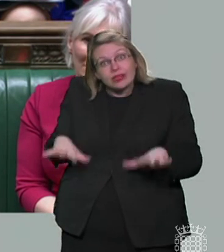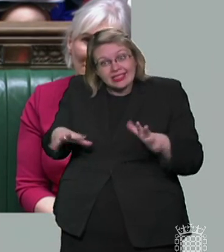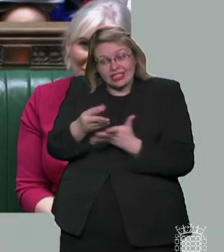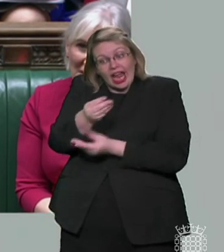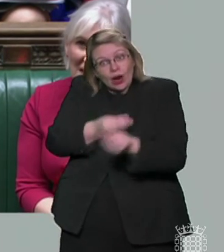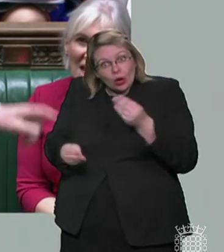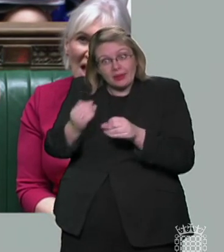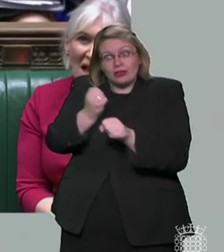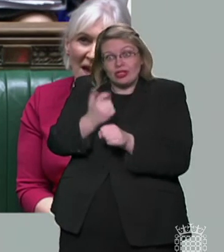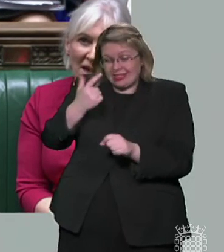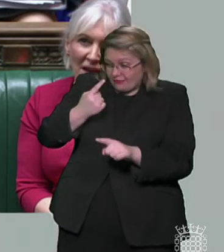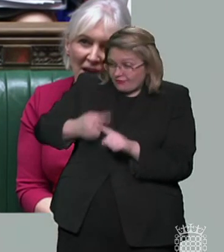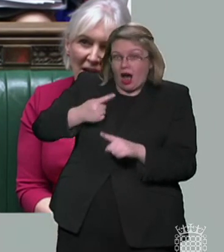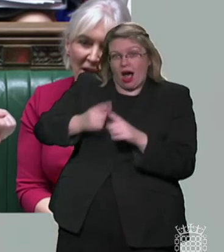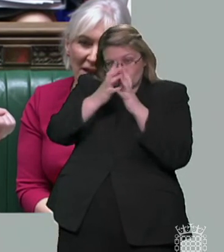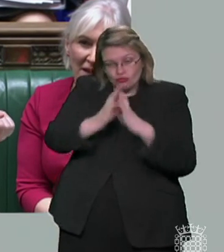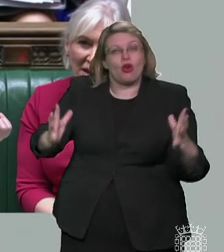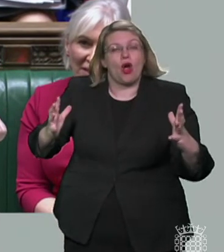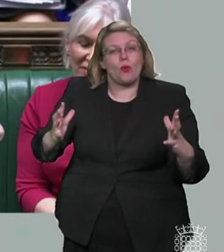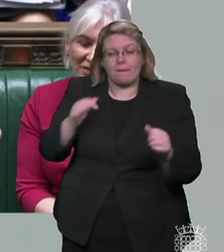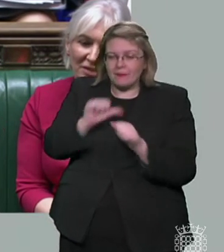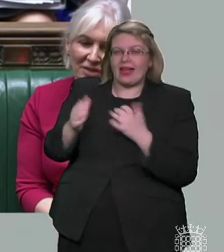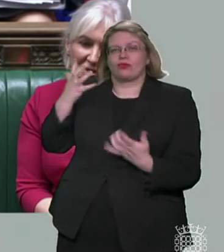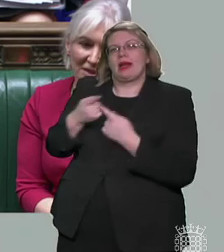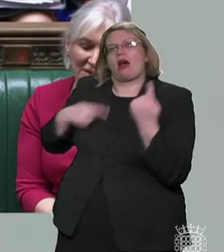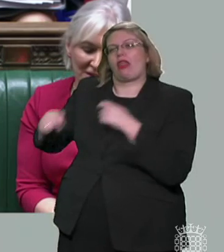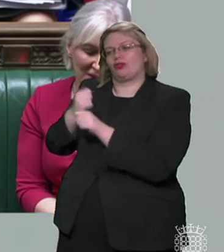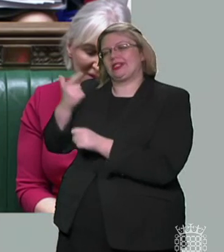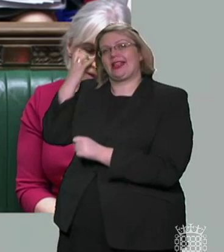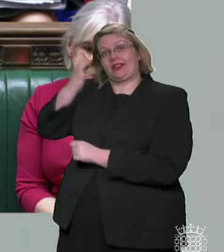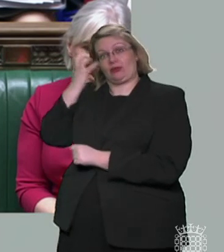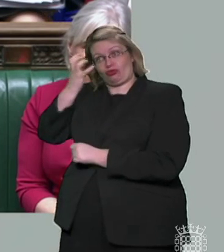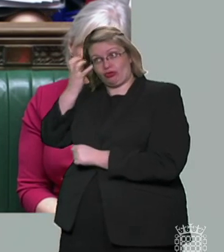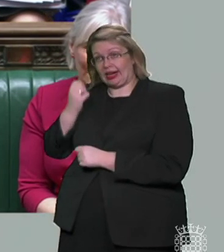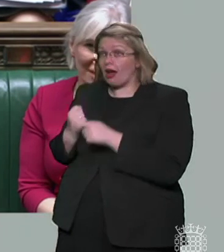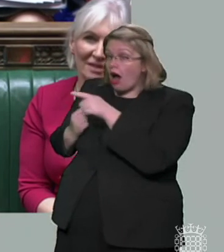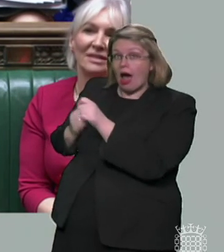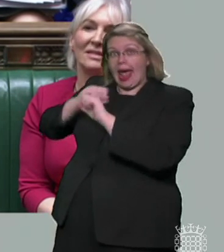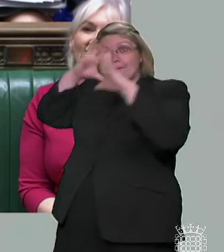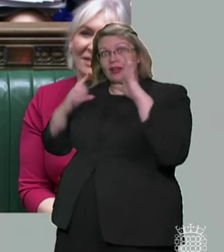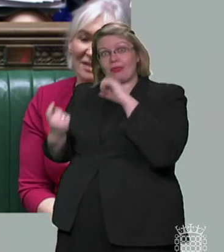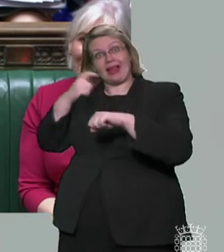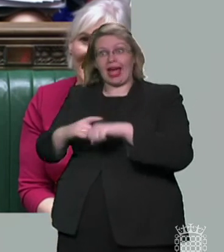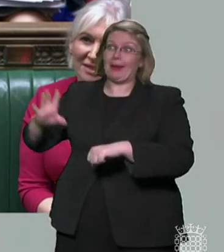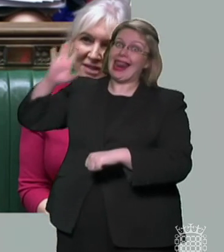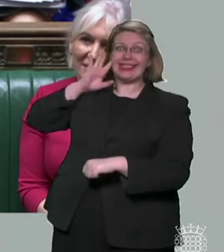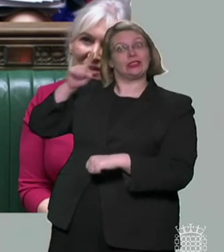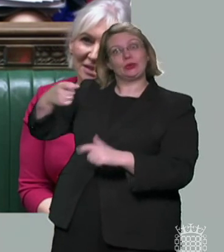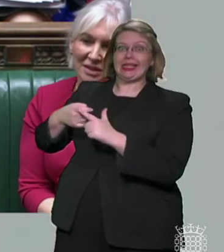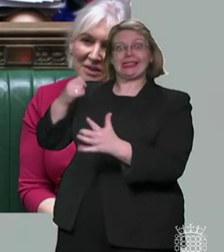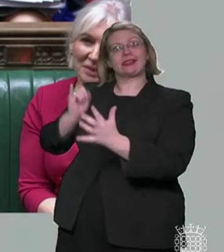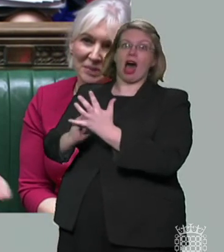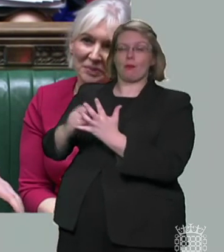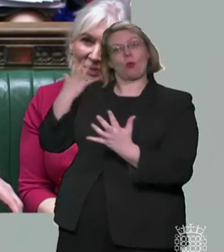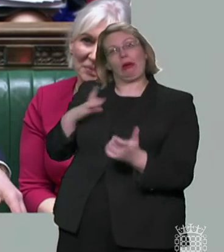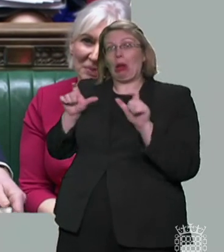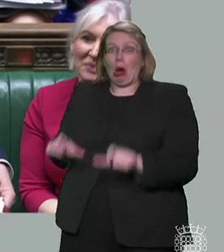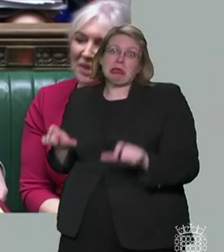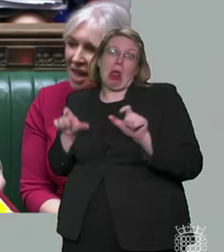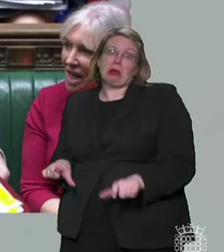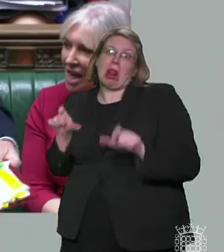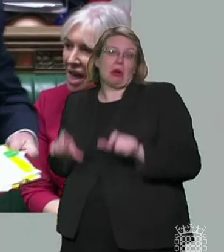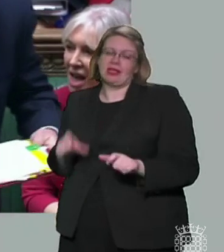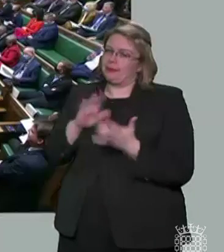Do not forget that if we had listened to Captain Hindsight, we would have stayed in lockdown and never achieved it.